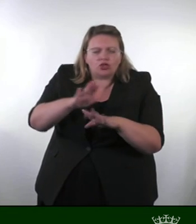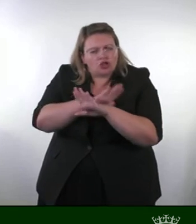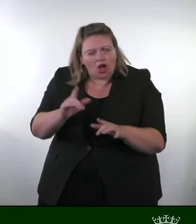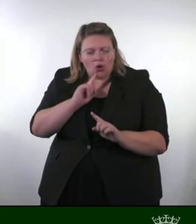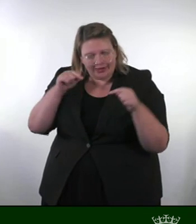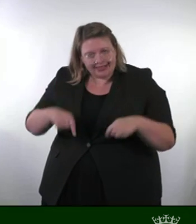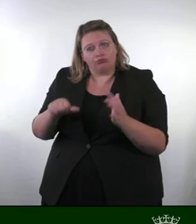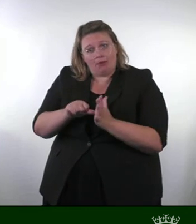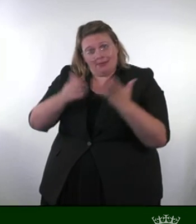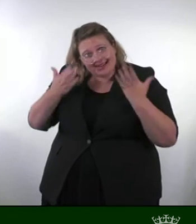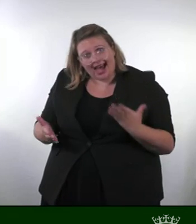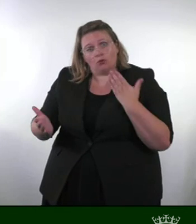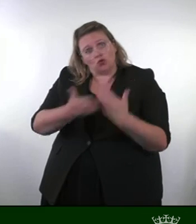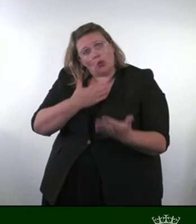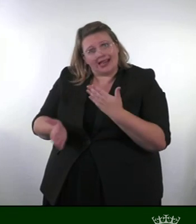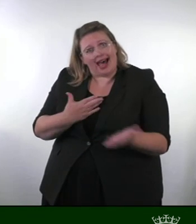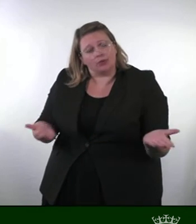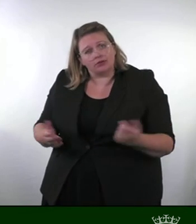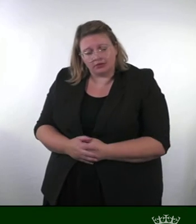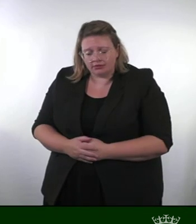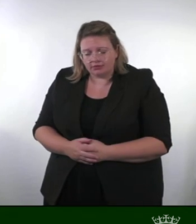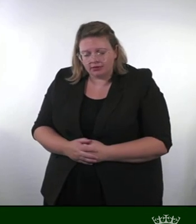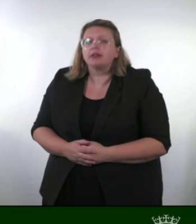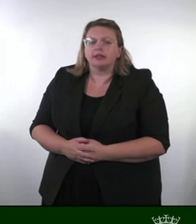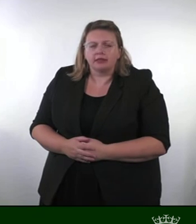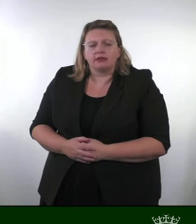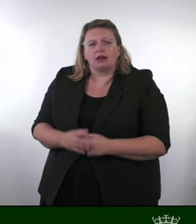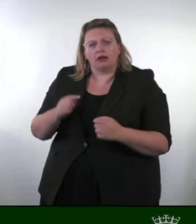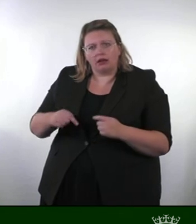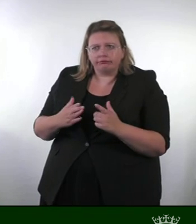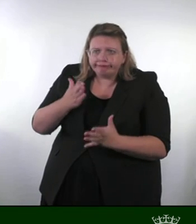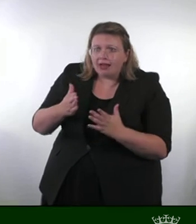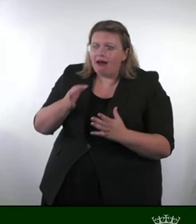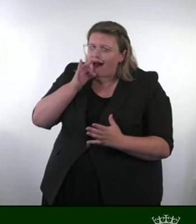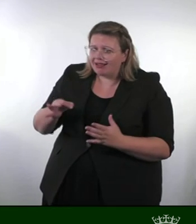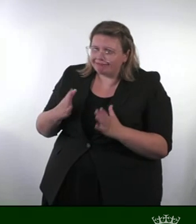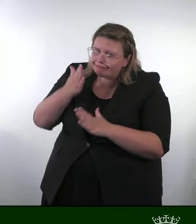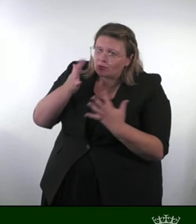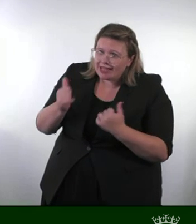I want to take it further, because it is not just that people are being told to go hundreds of miles.